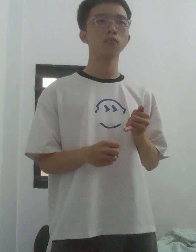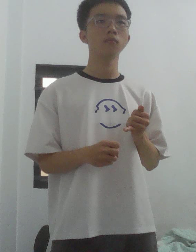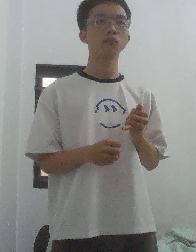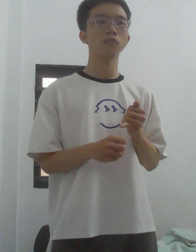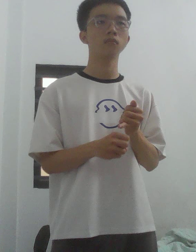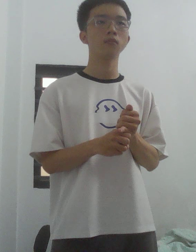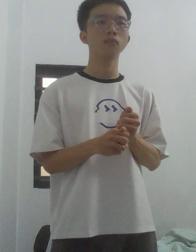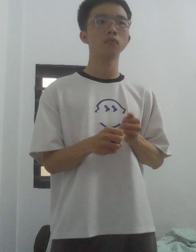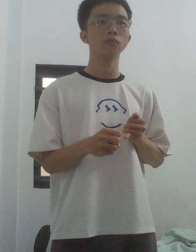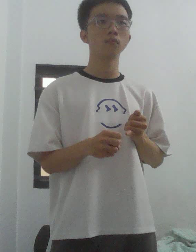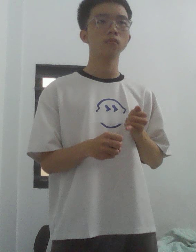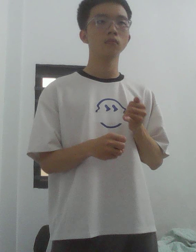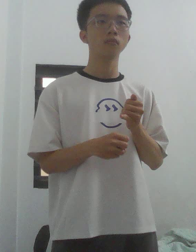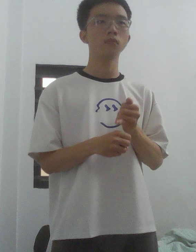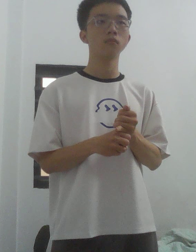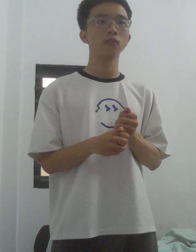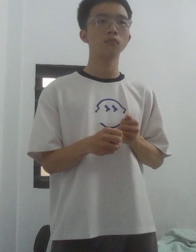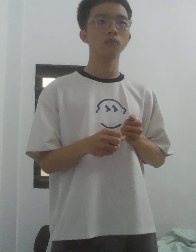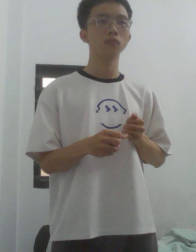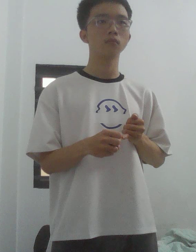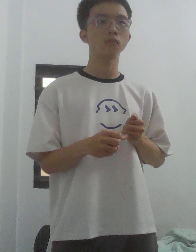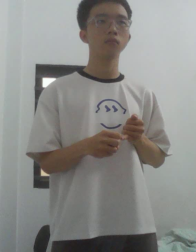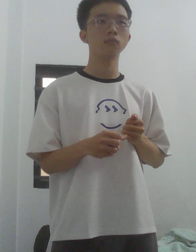cuoi nam